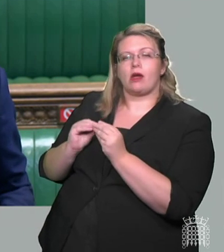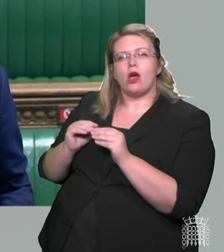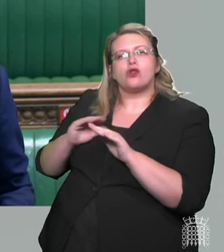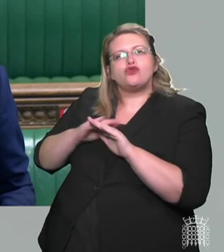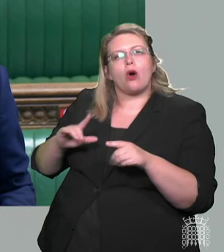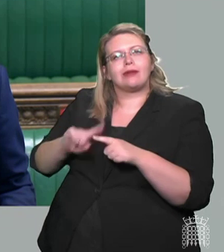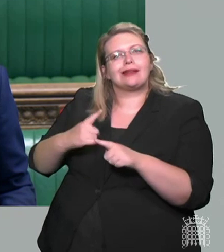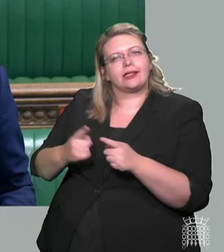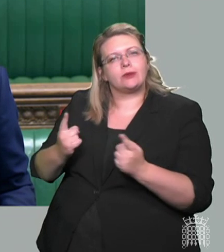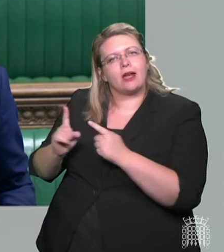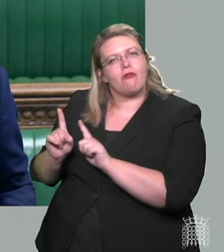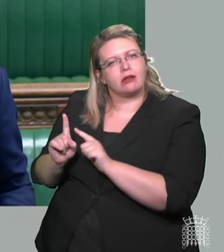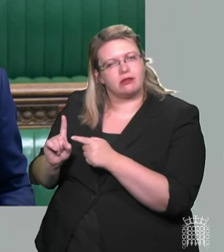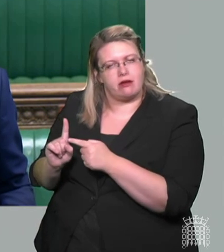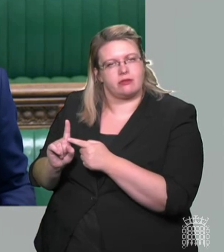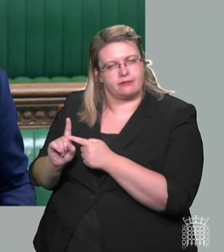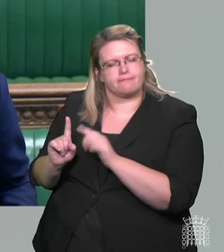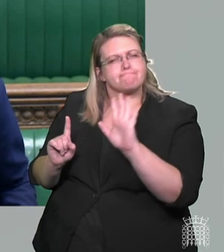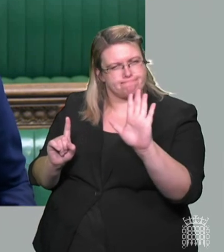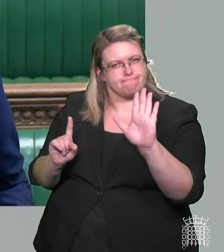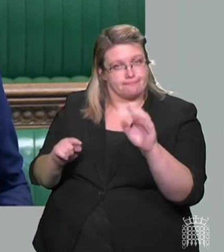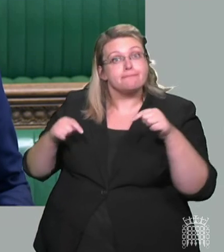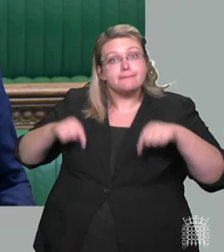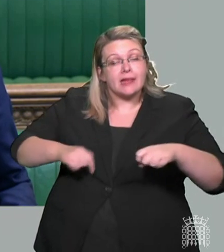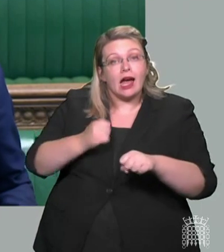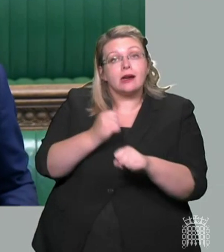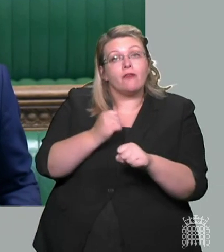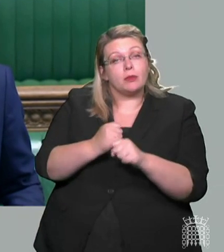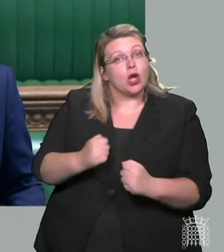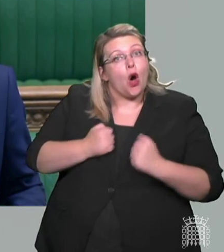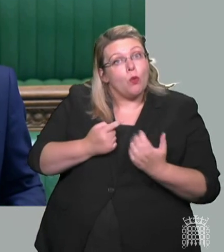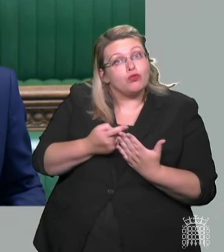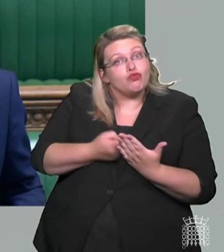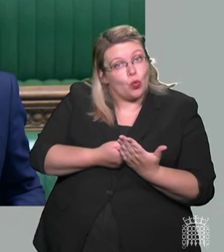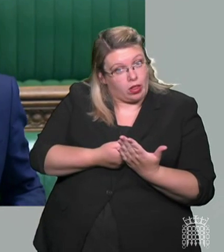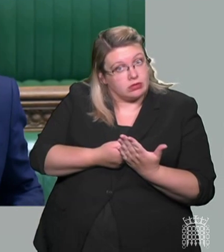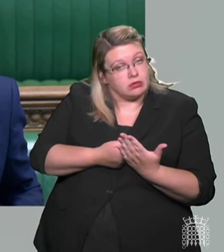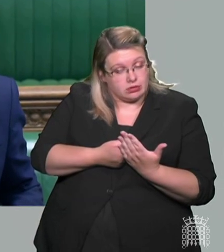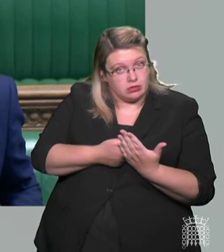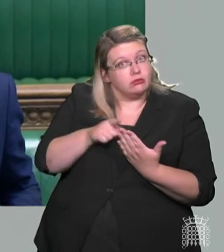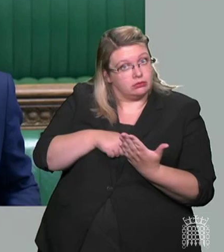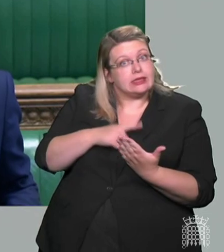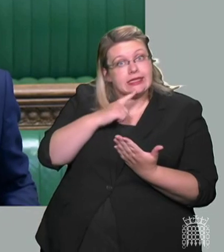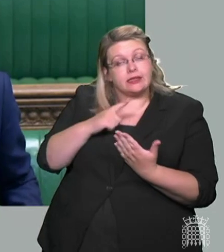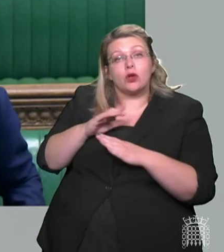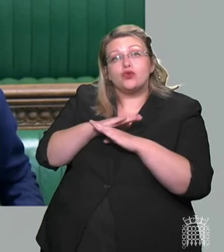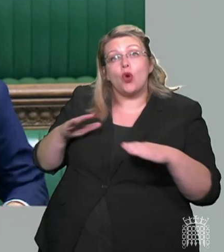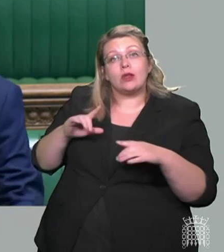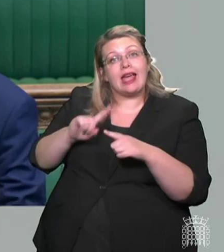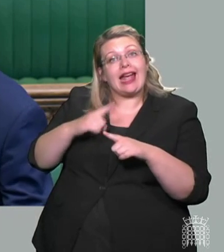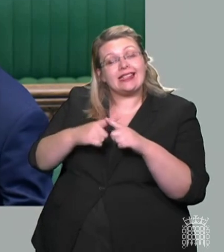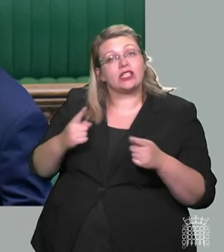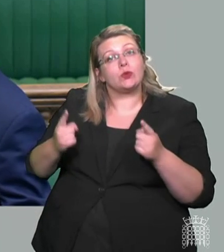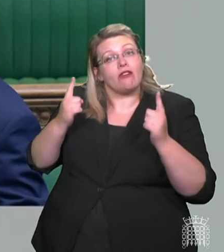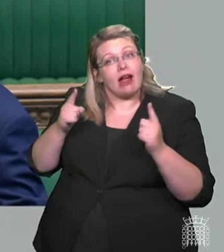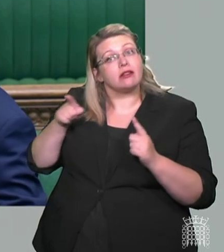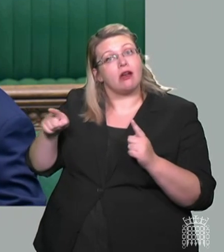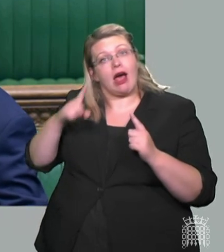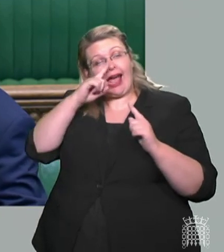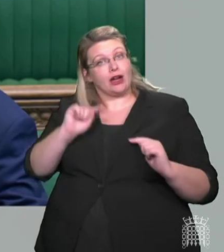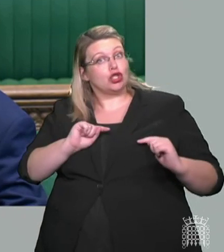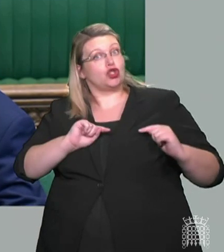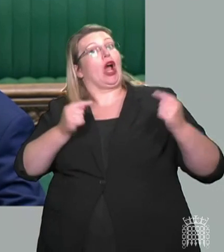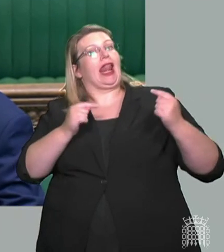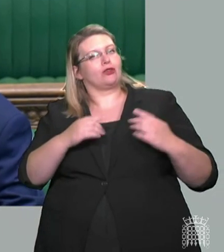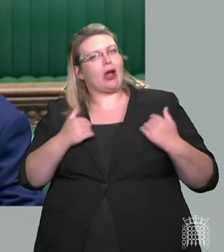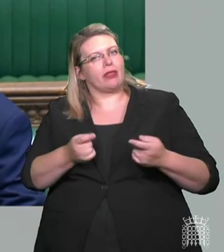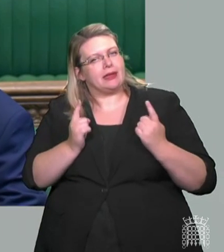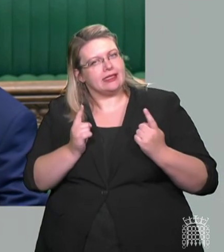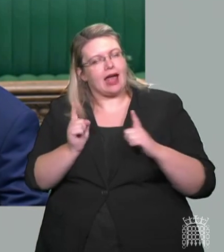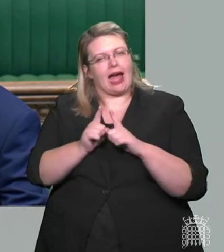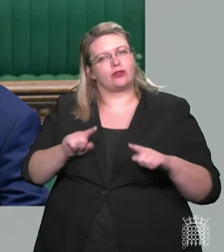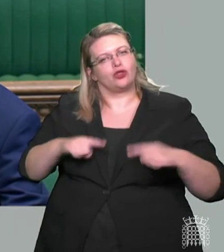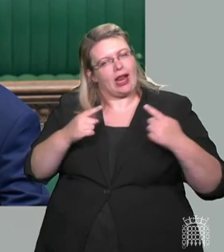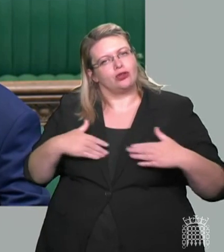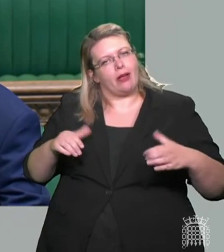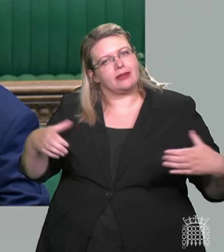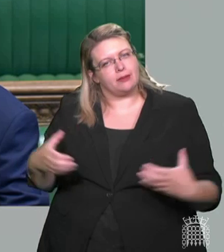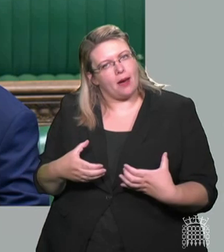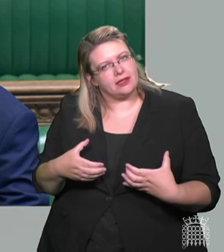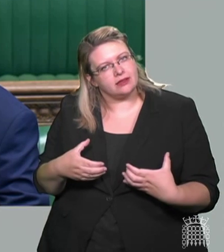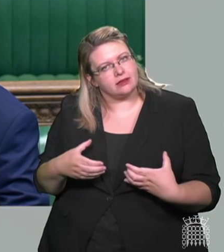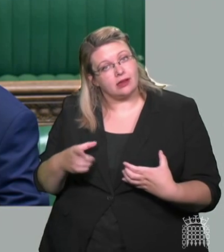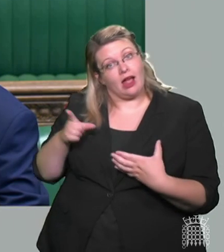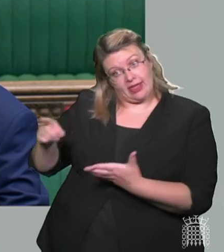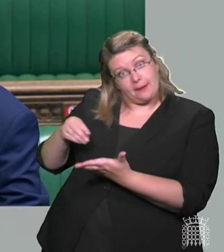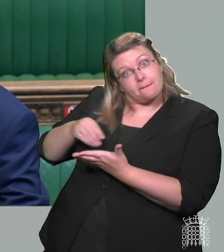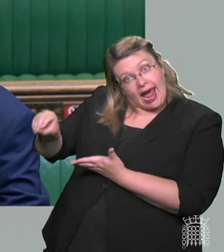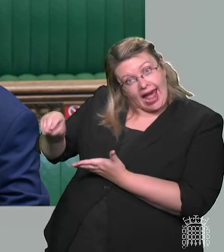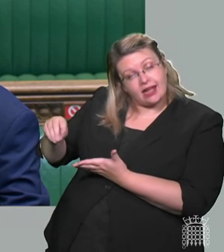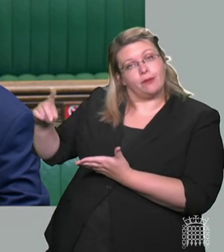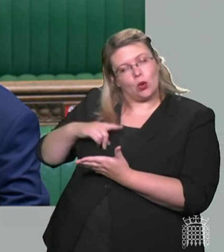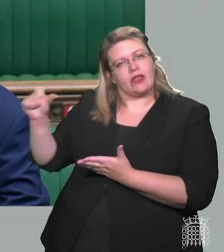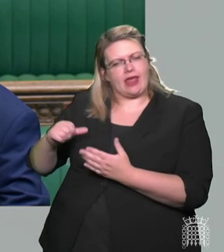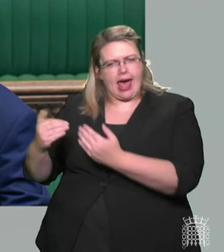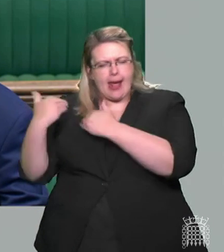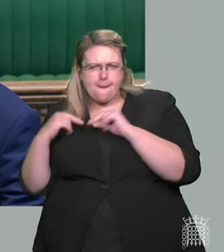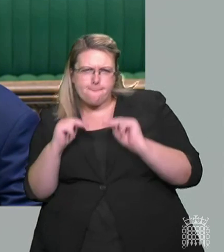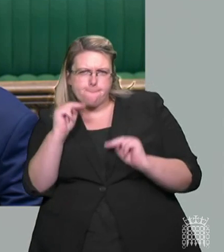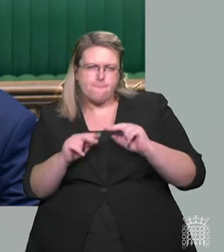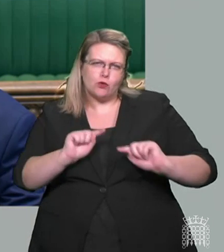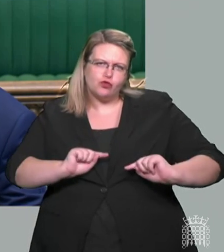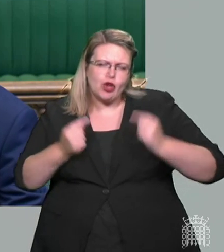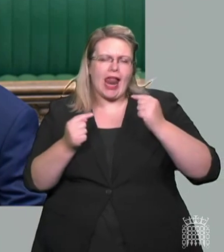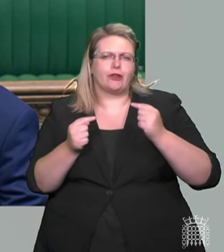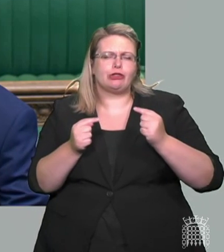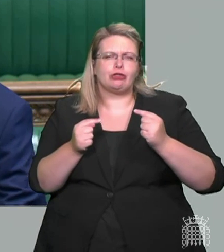Let me remind the House: according to the Government’s own guidance, one of the roles of a non-executive director is to challenge the Secretary of State and the Department, and they receive taxpayers’ money for doing so.